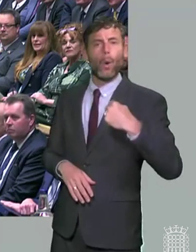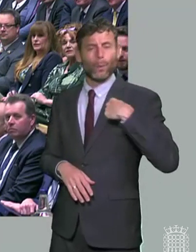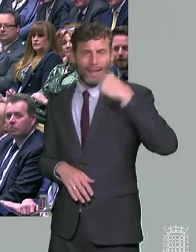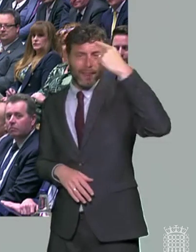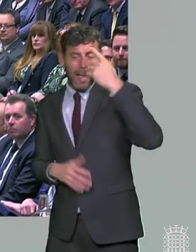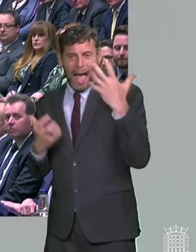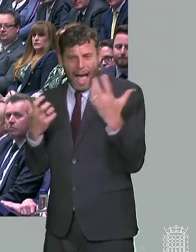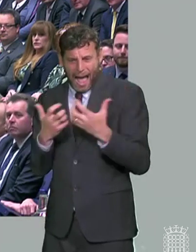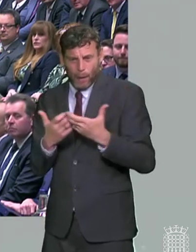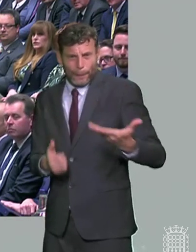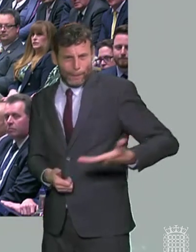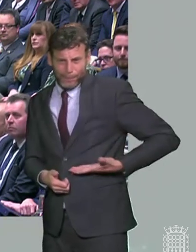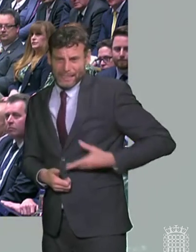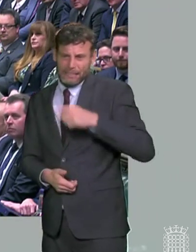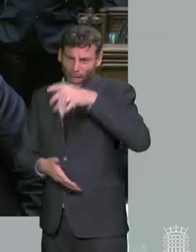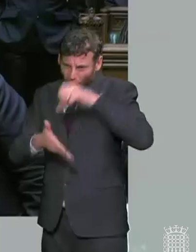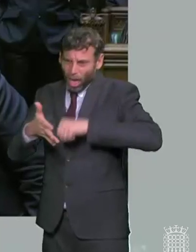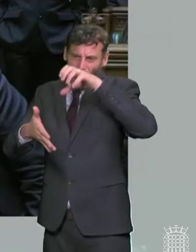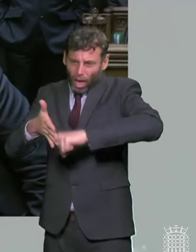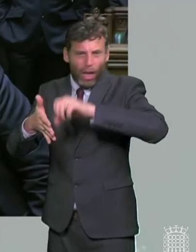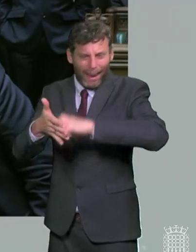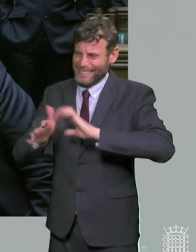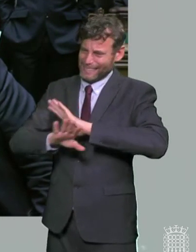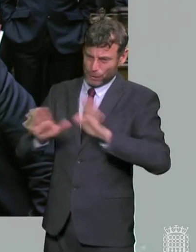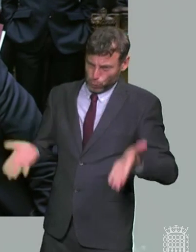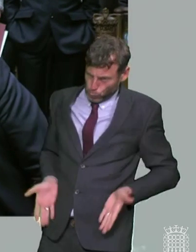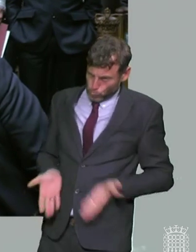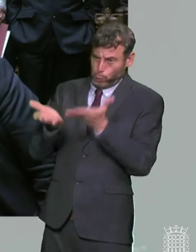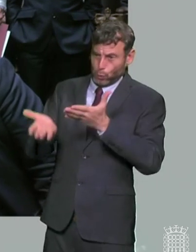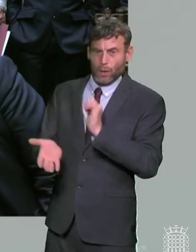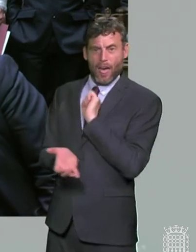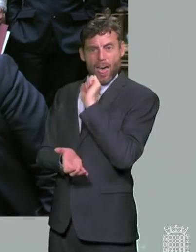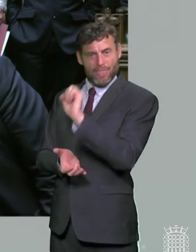We are cutting the costs of business to make this the enterprise centre of Europe.